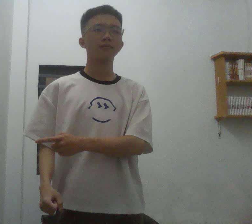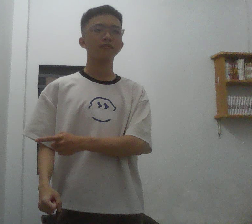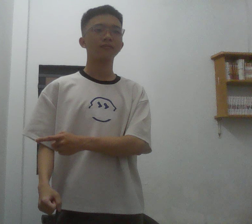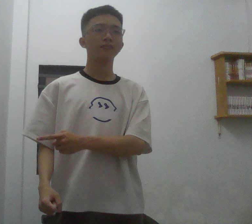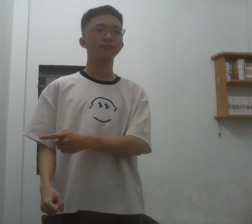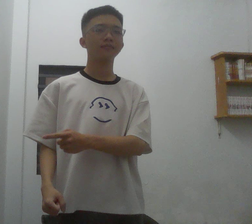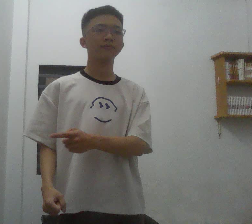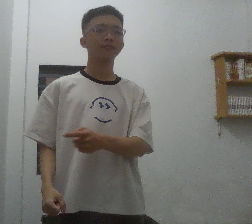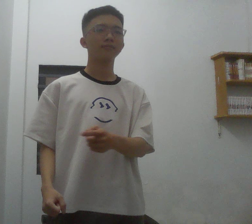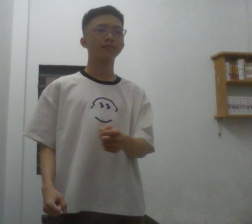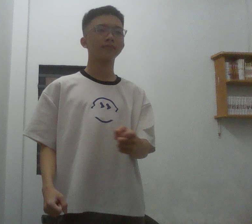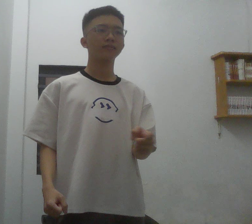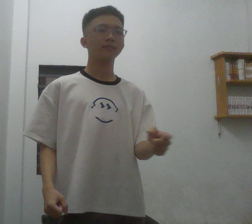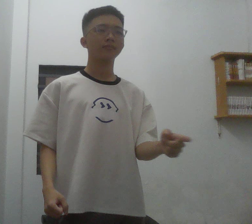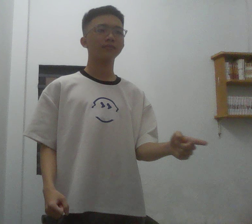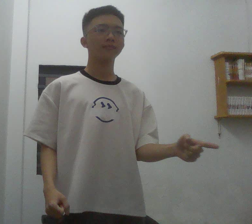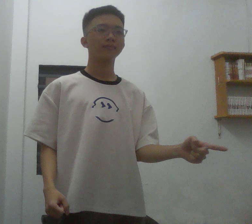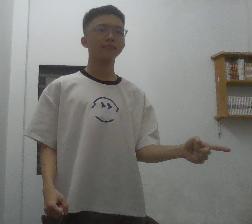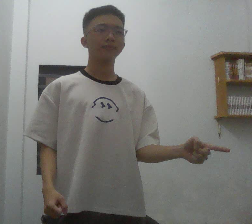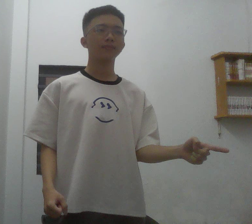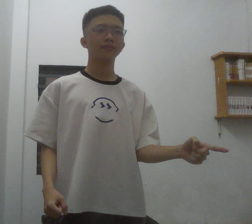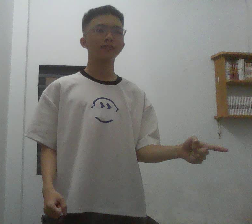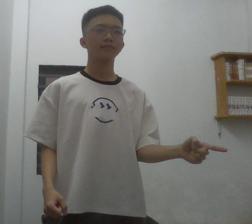cac ban